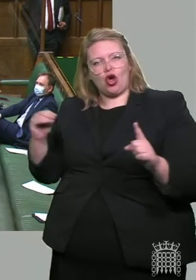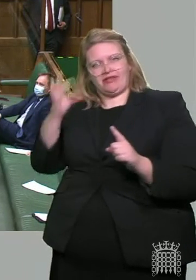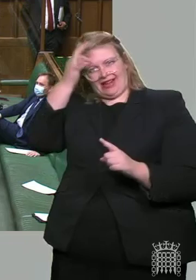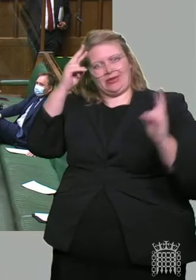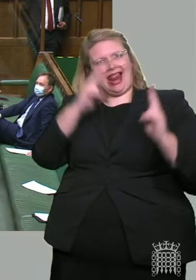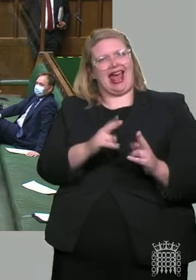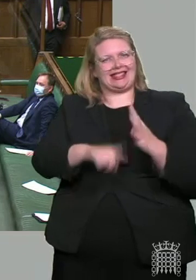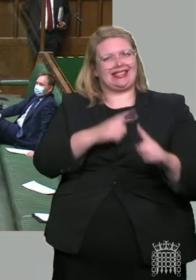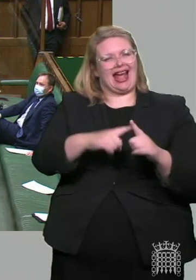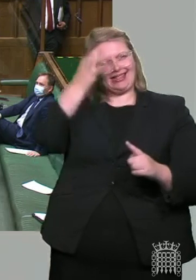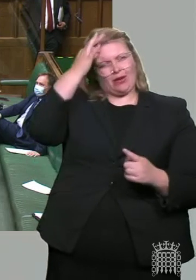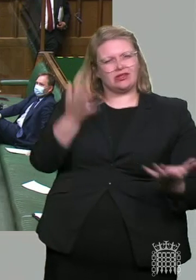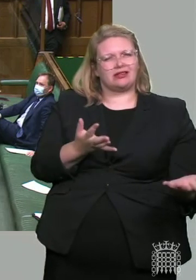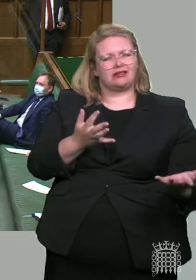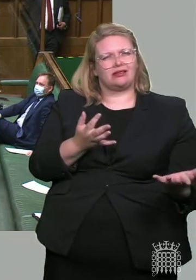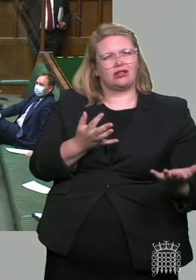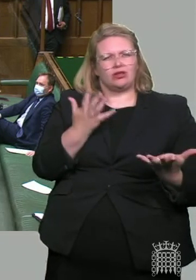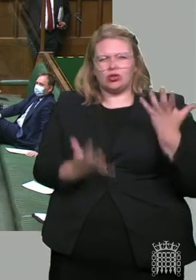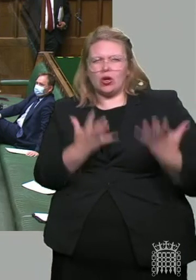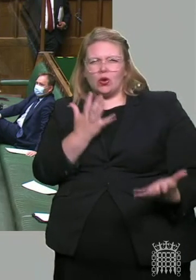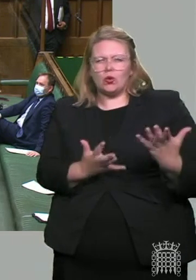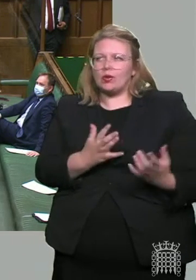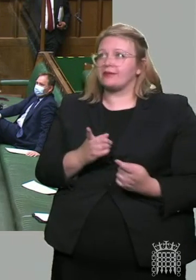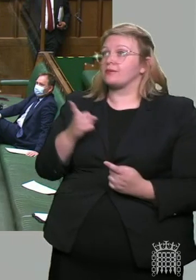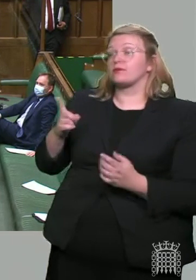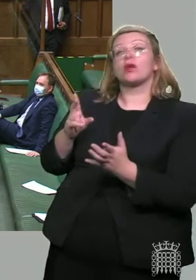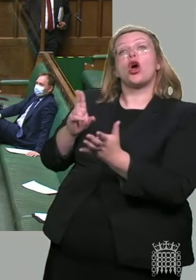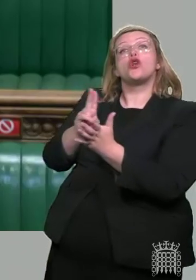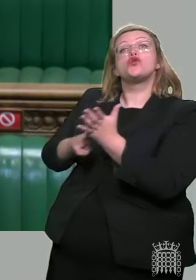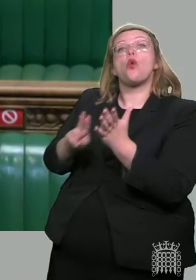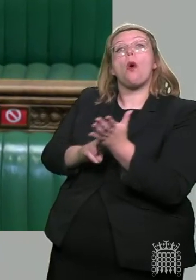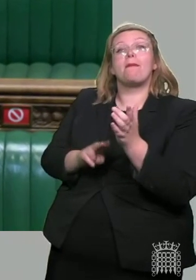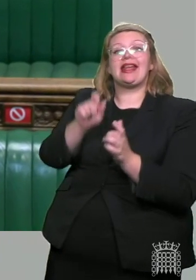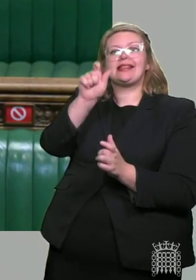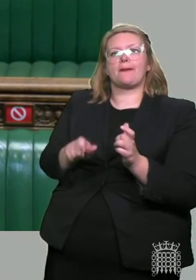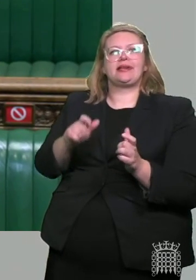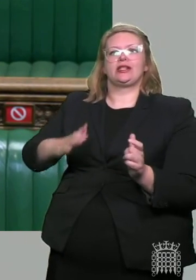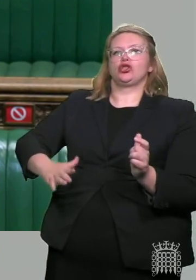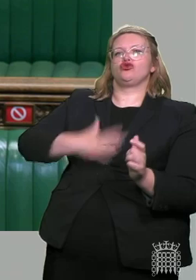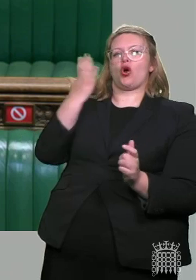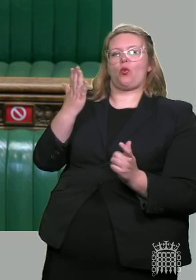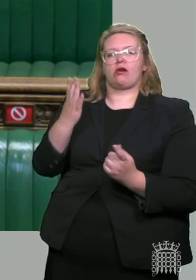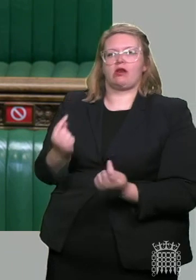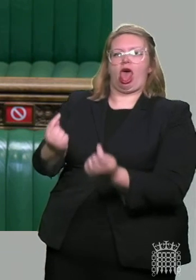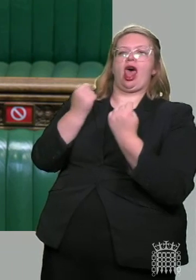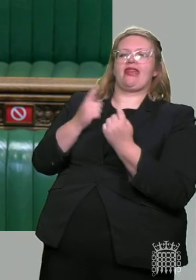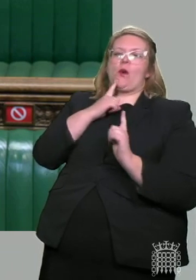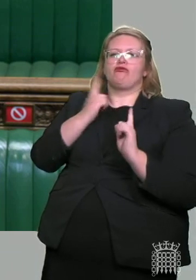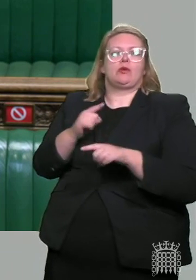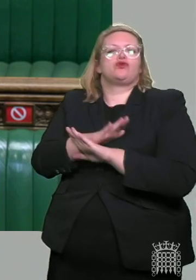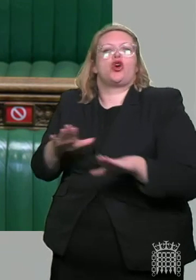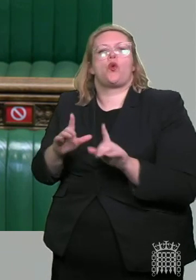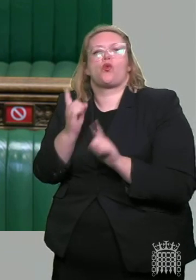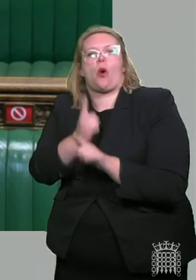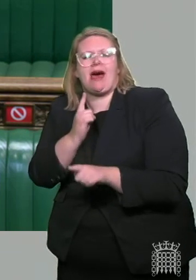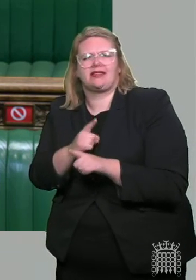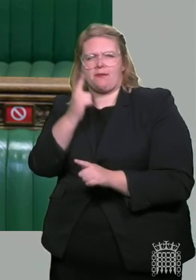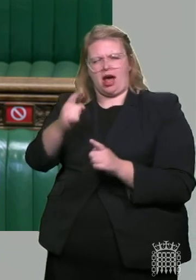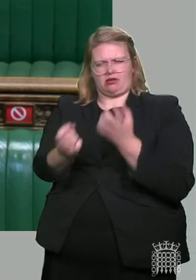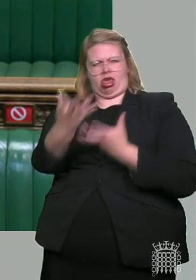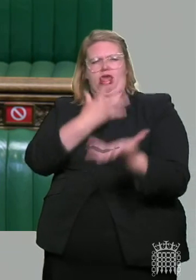Normally when people do not want to incriminate themselves, they go, “No comment.” Let us explore this a bit further.